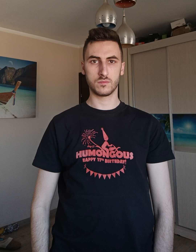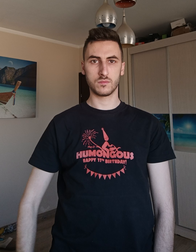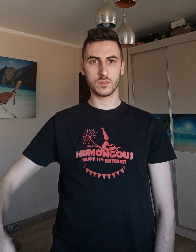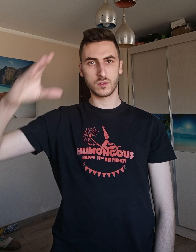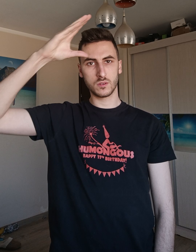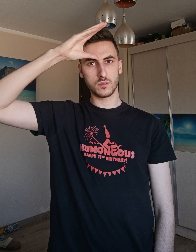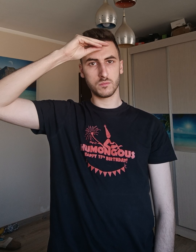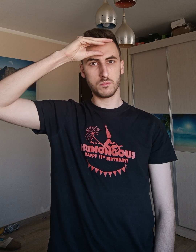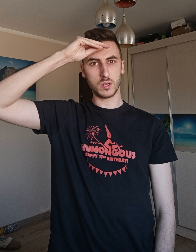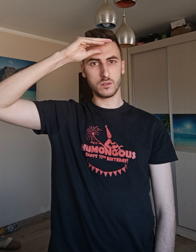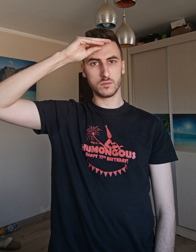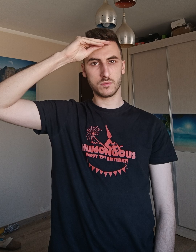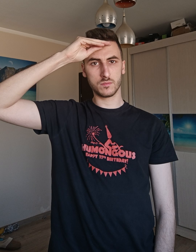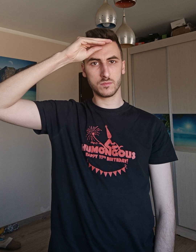בן